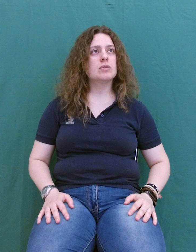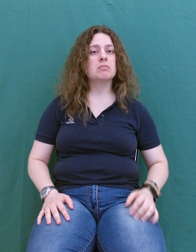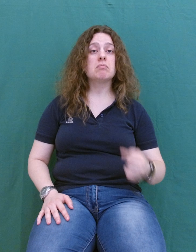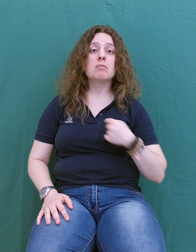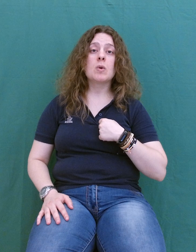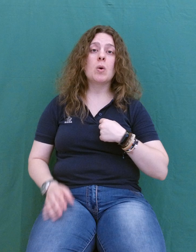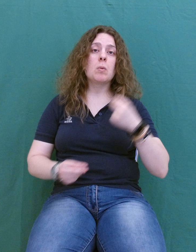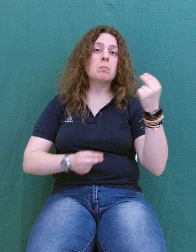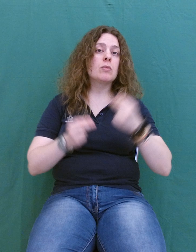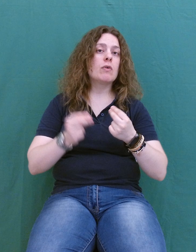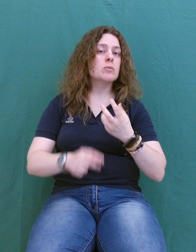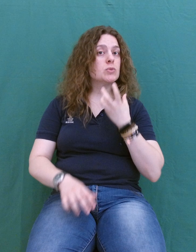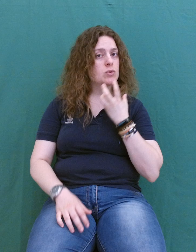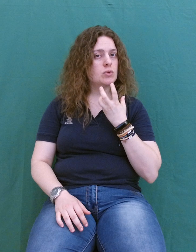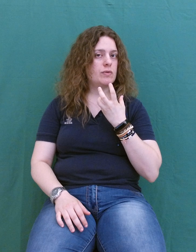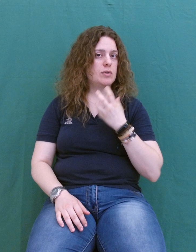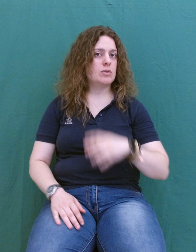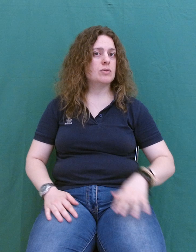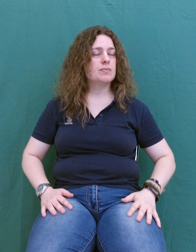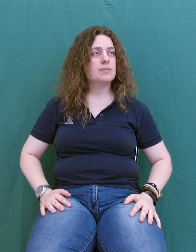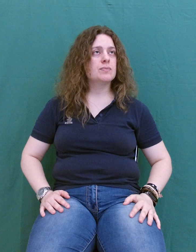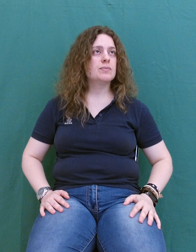ΕΓΩ ΠΡΟΒΛΗΜΑ ΣΟΒΑΡΟ?